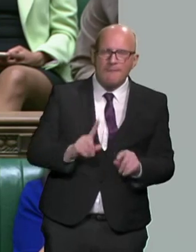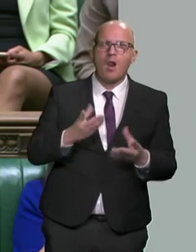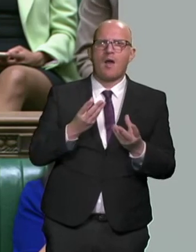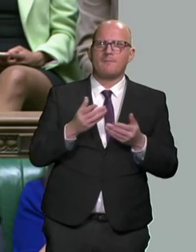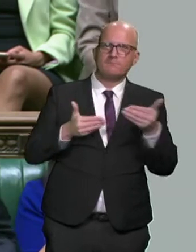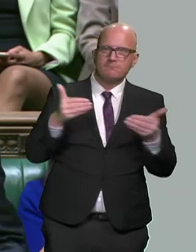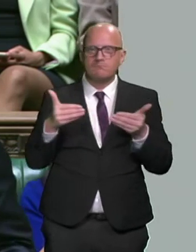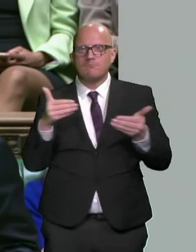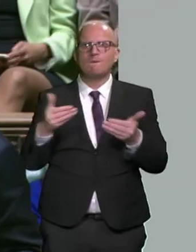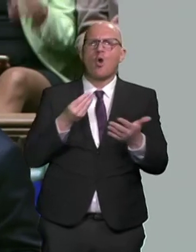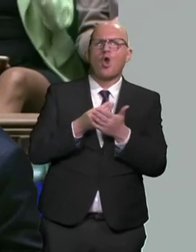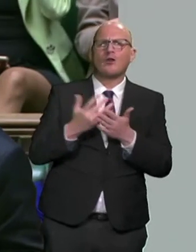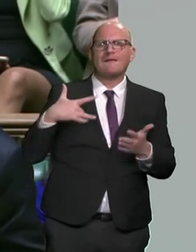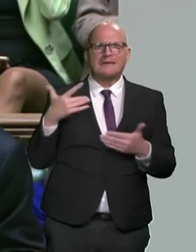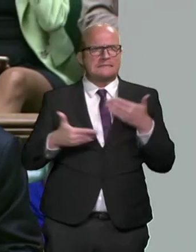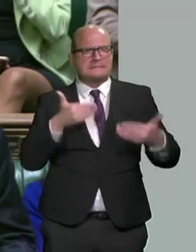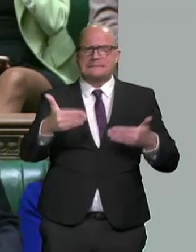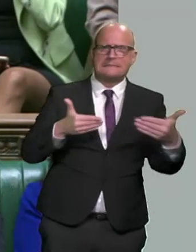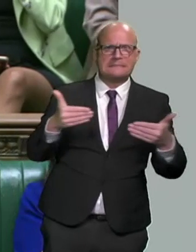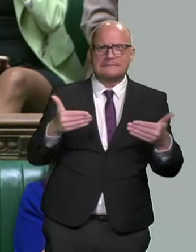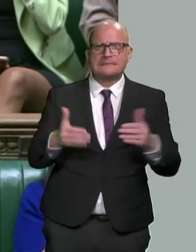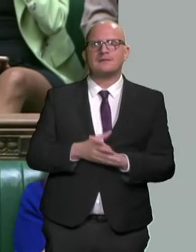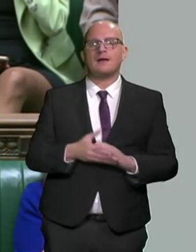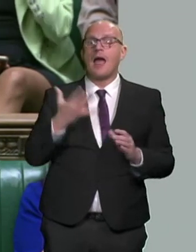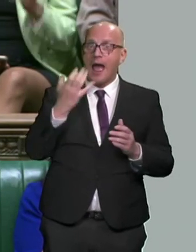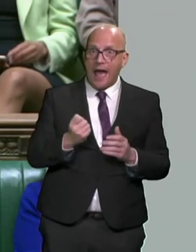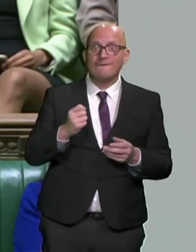taxes for working families by over £330.